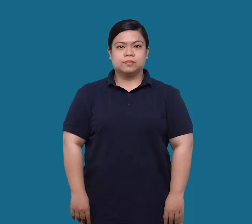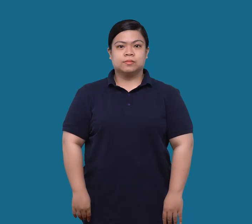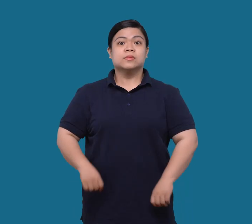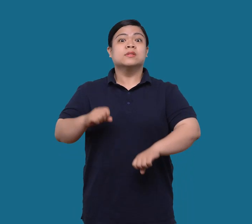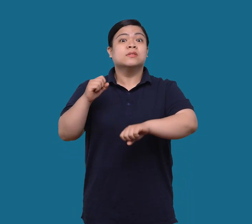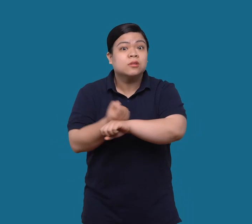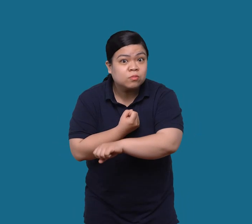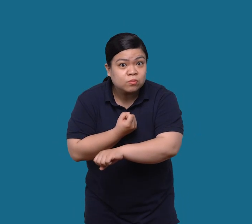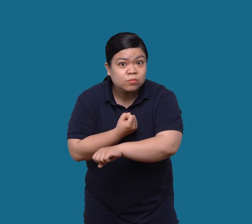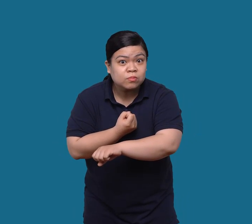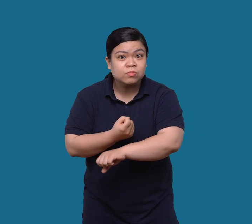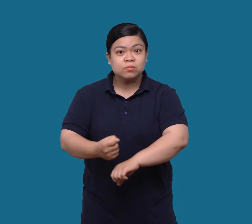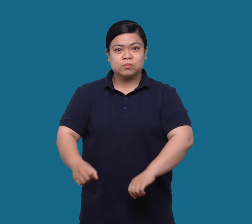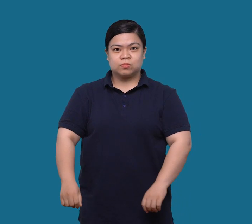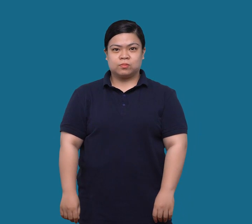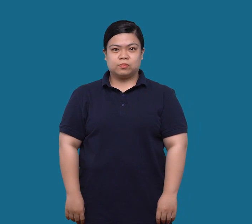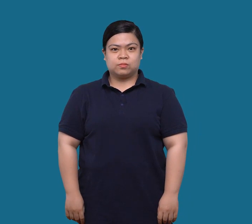nên không?